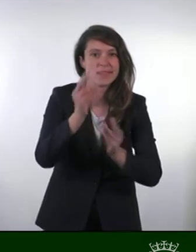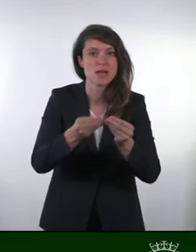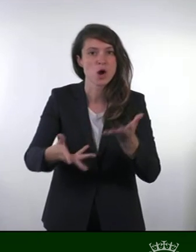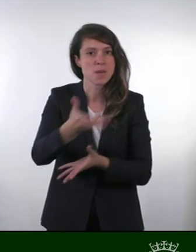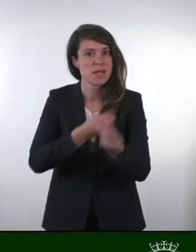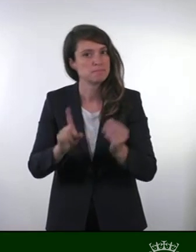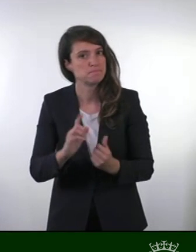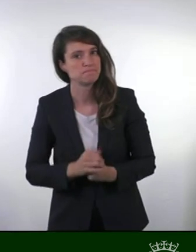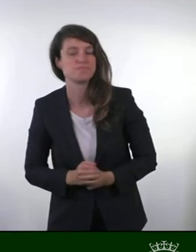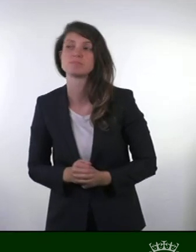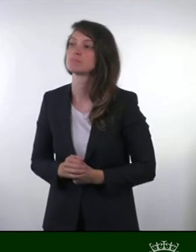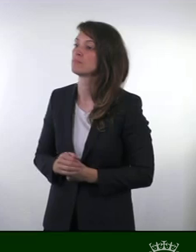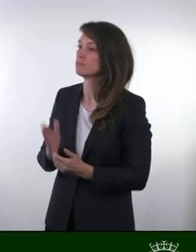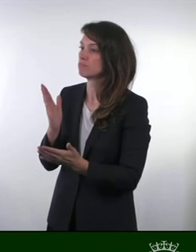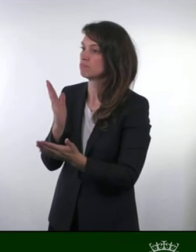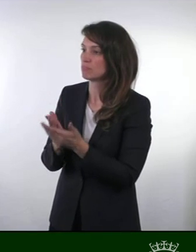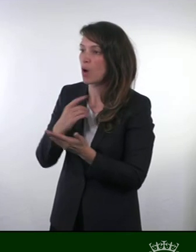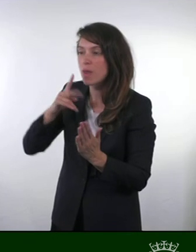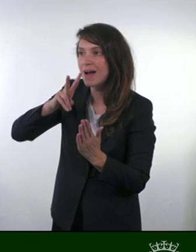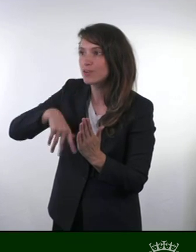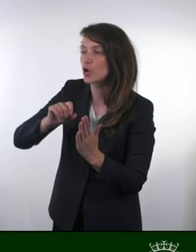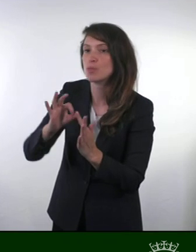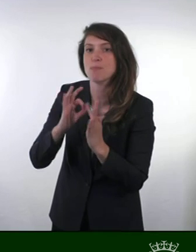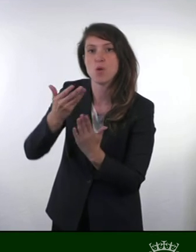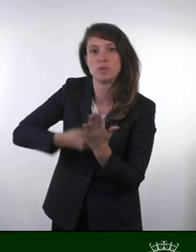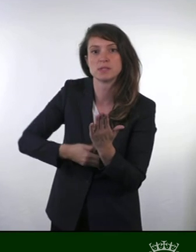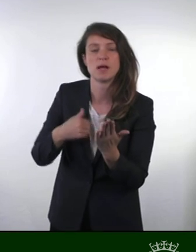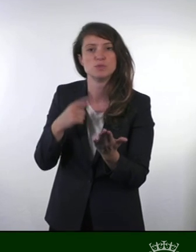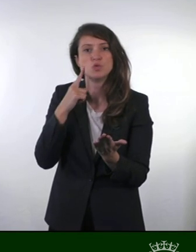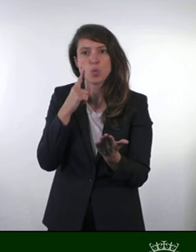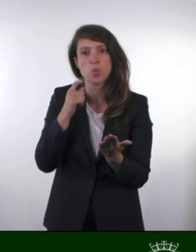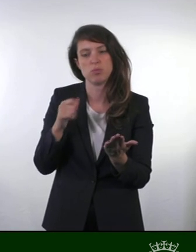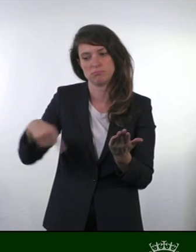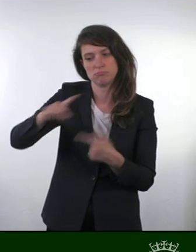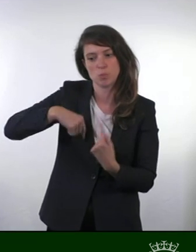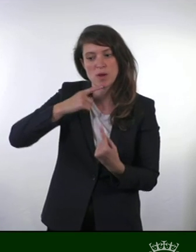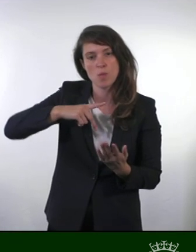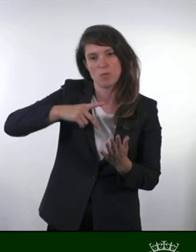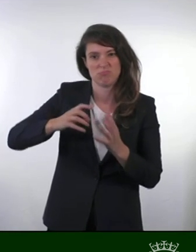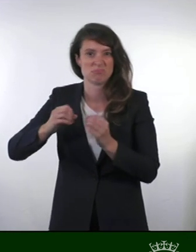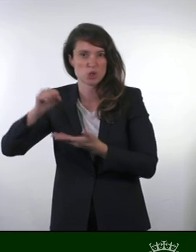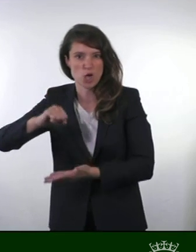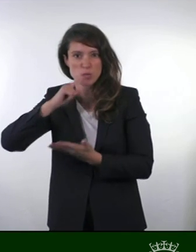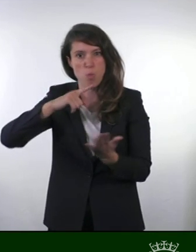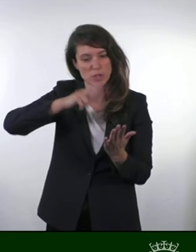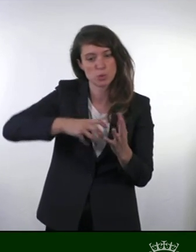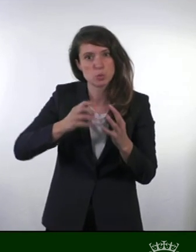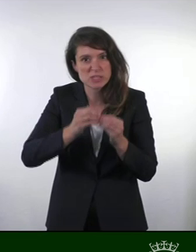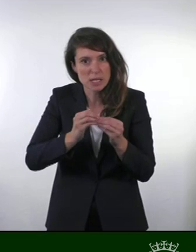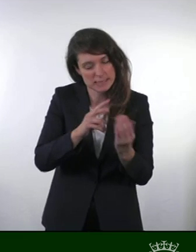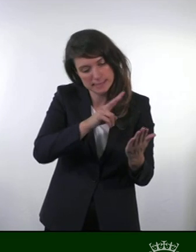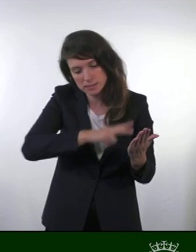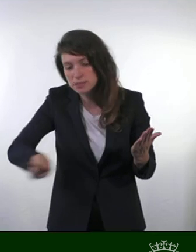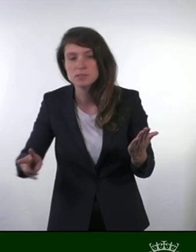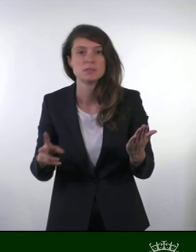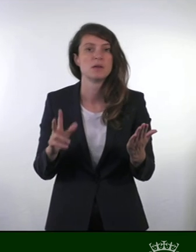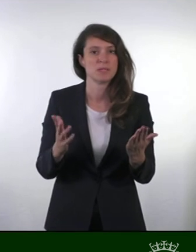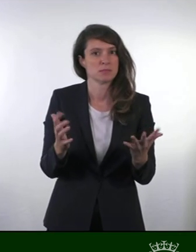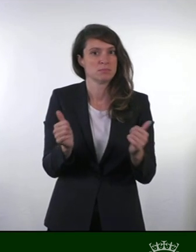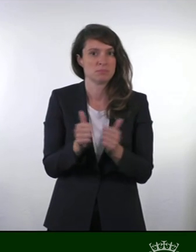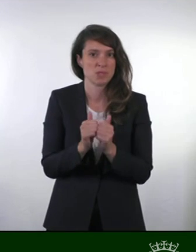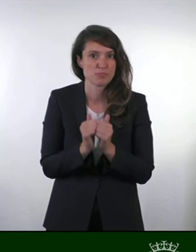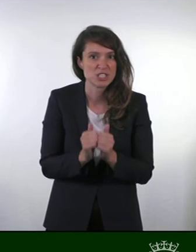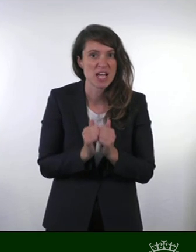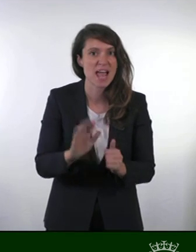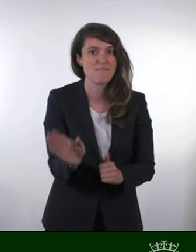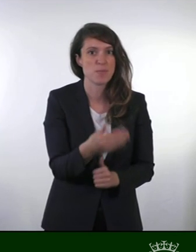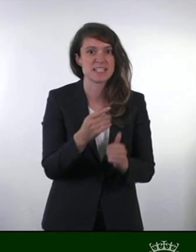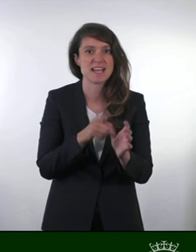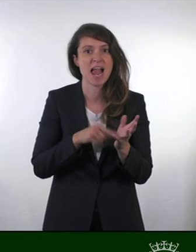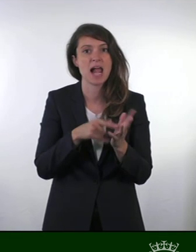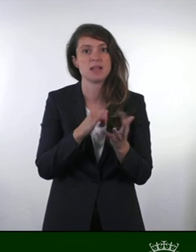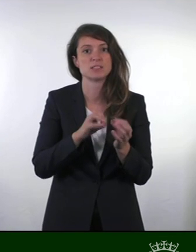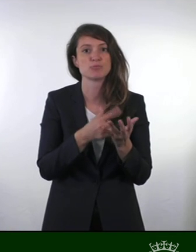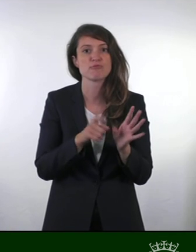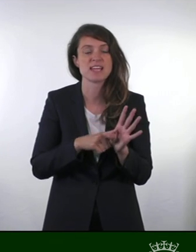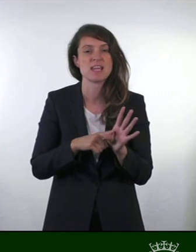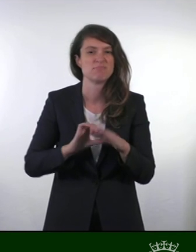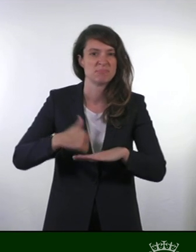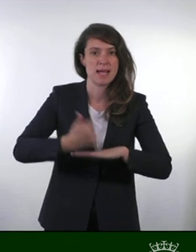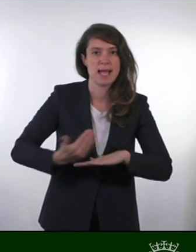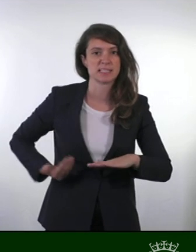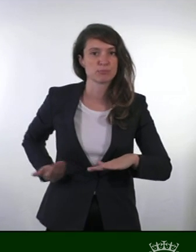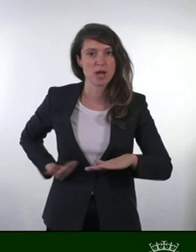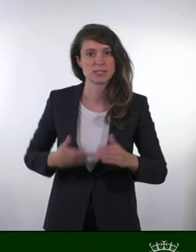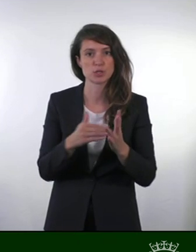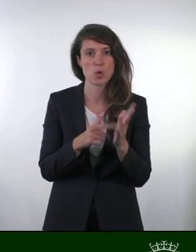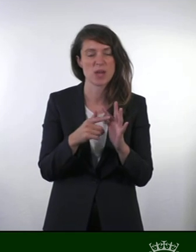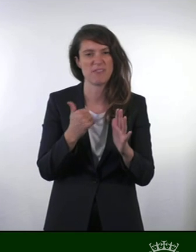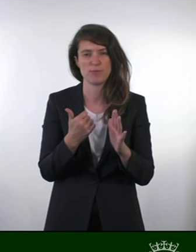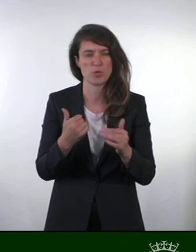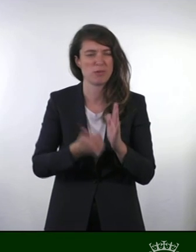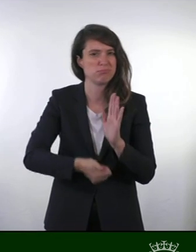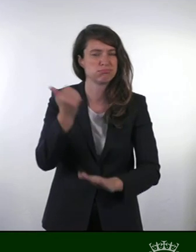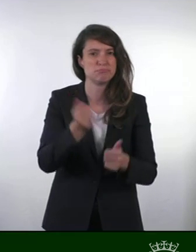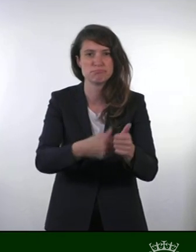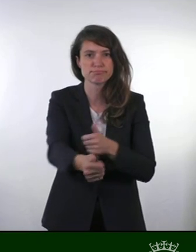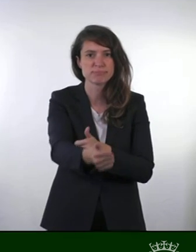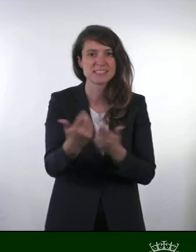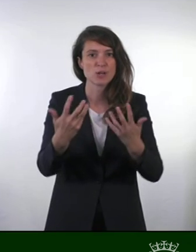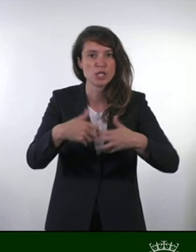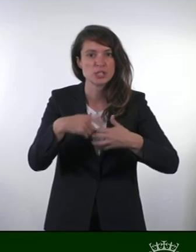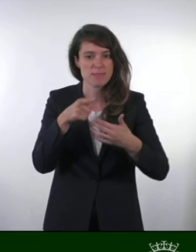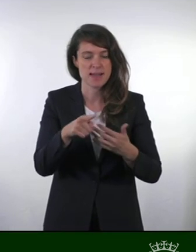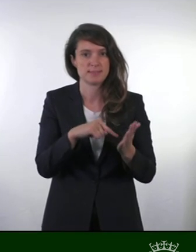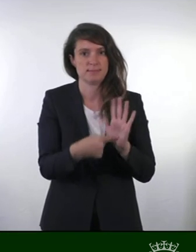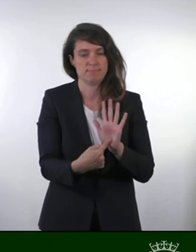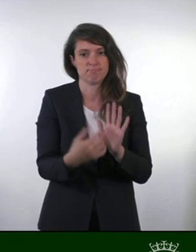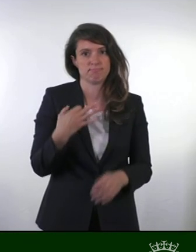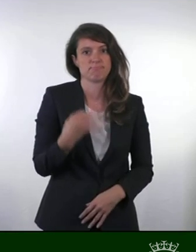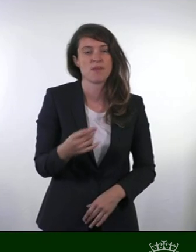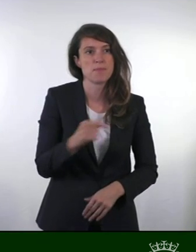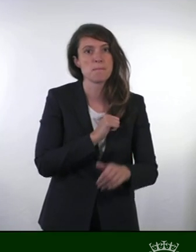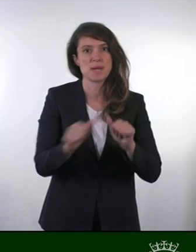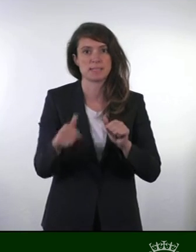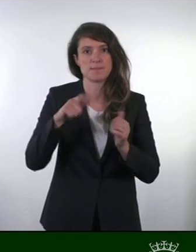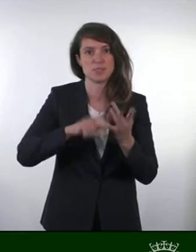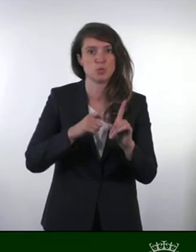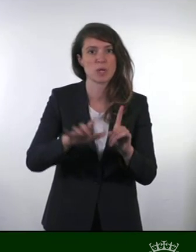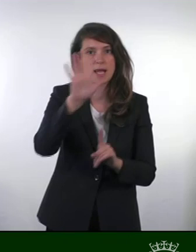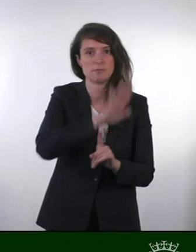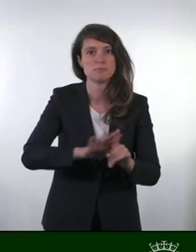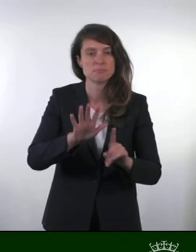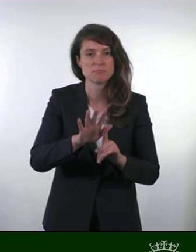I will certainly look at the proposal that my honourable Friend makes, and I am sure my right honourable Friend the Chancellor will want to study it, but I also congratulate everybody involved with the Aylesbury Vale enterprise zone on the cutting-edge technology that exemplifies the very best of this country and shows the way to our future.